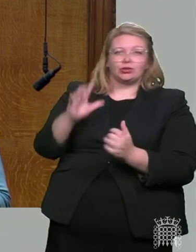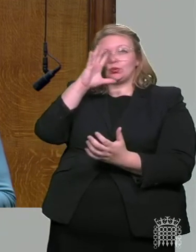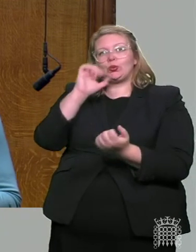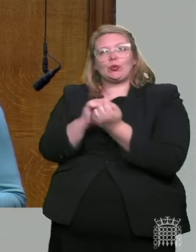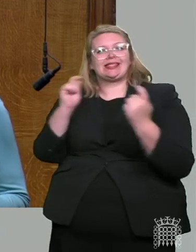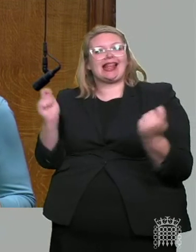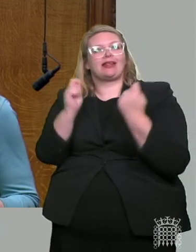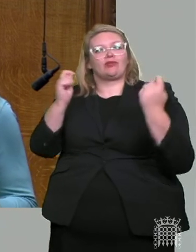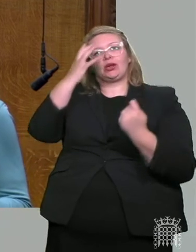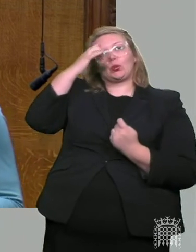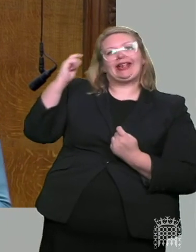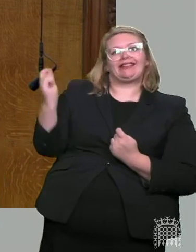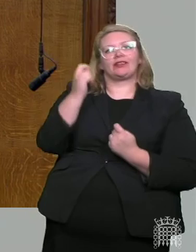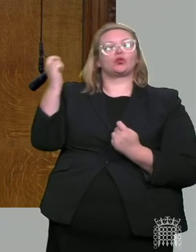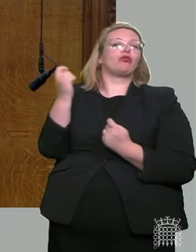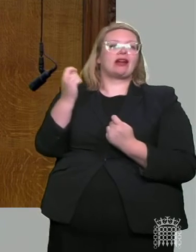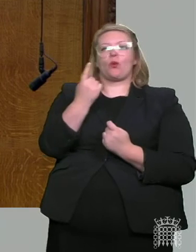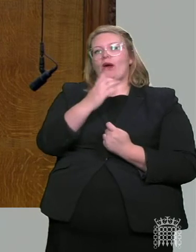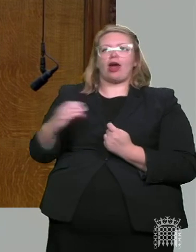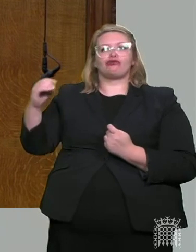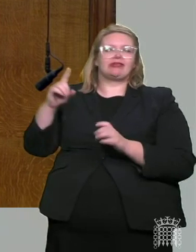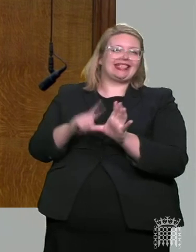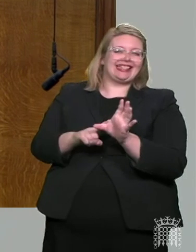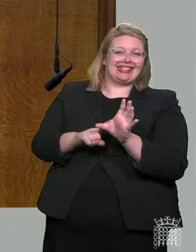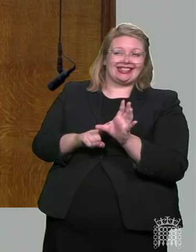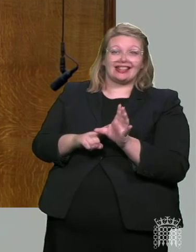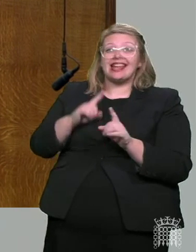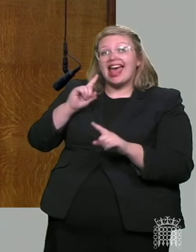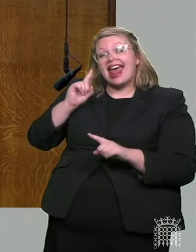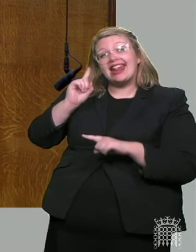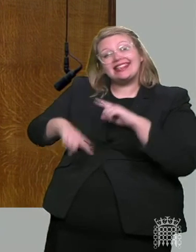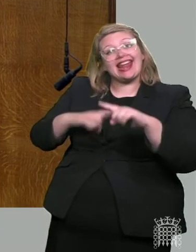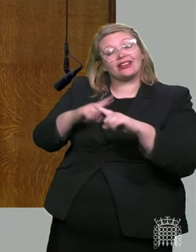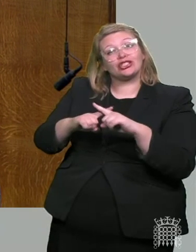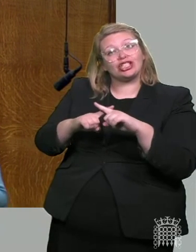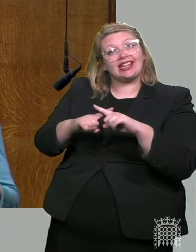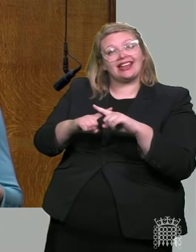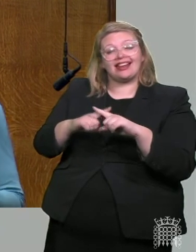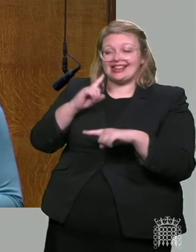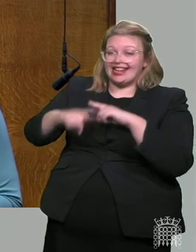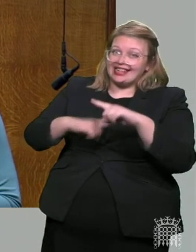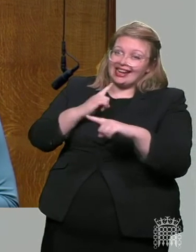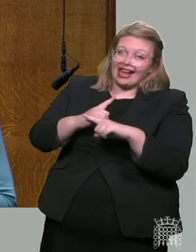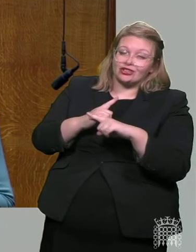Next year, our own Queen will mark 70 years since her accession to the throne.